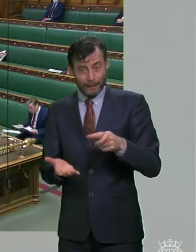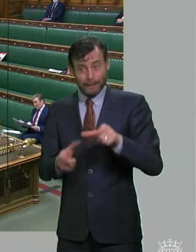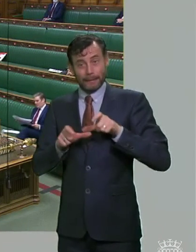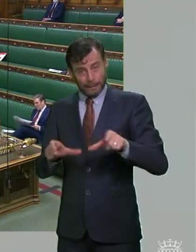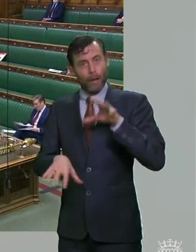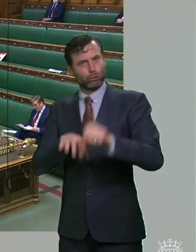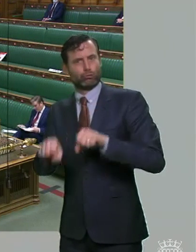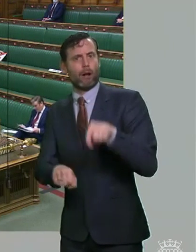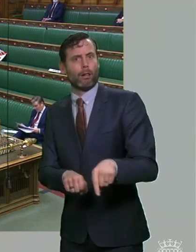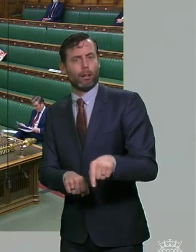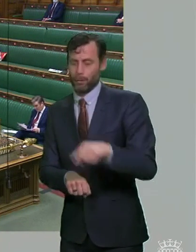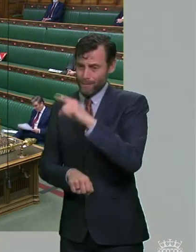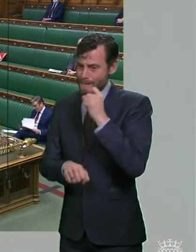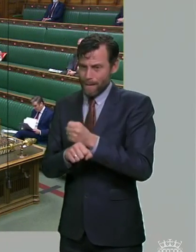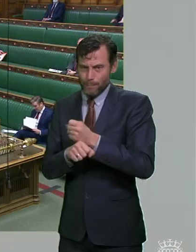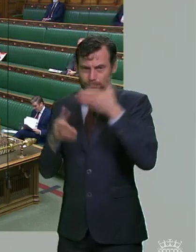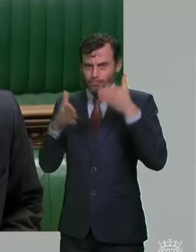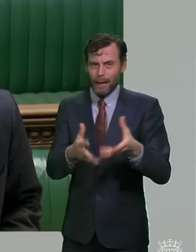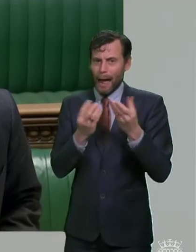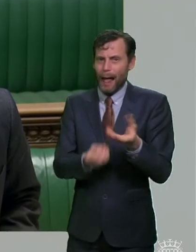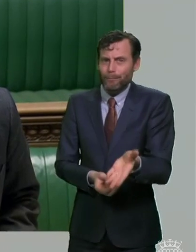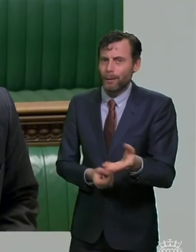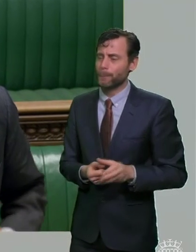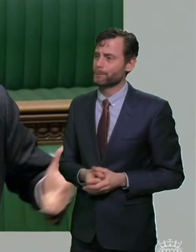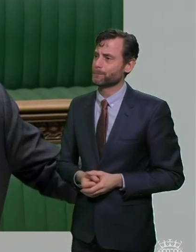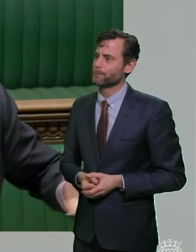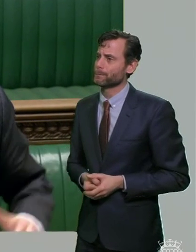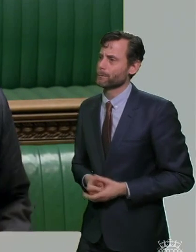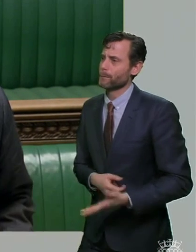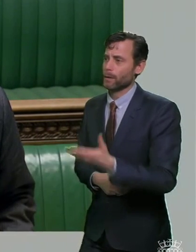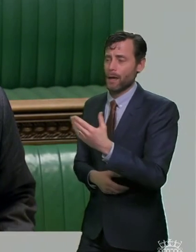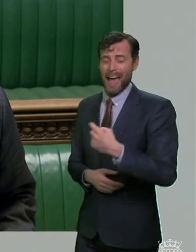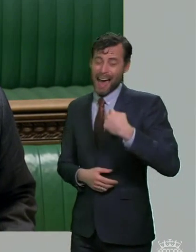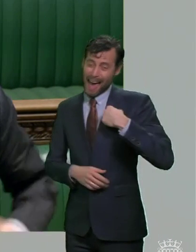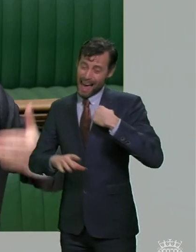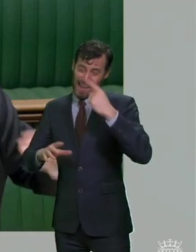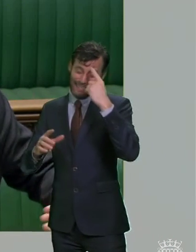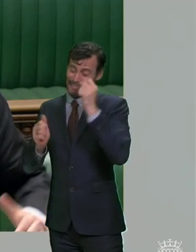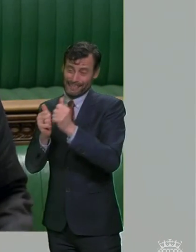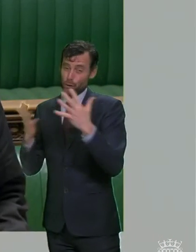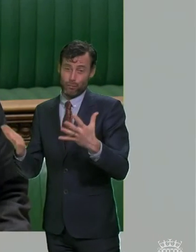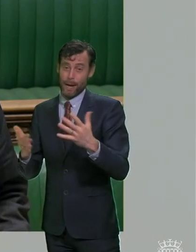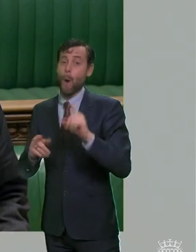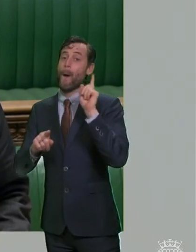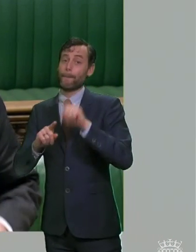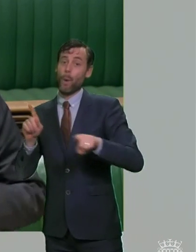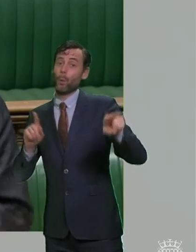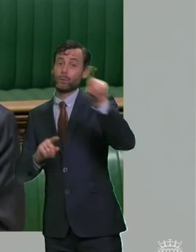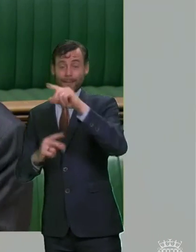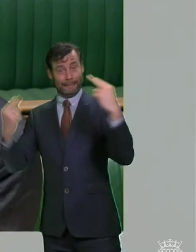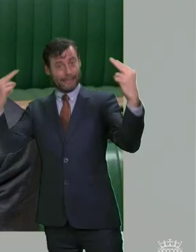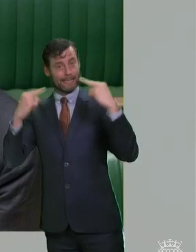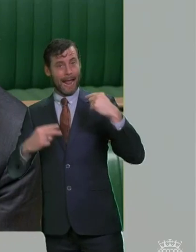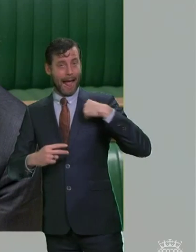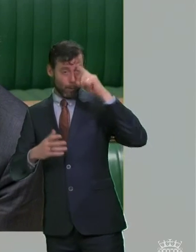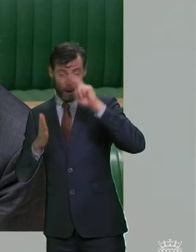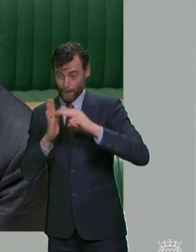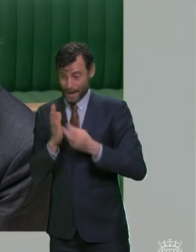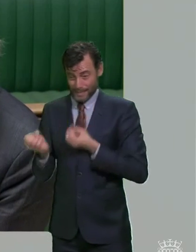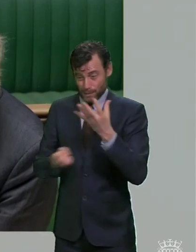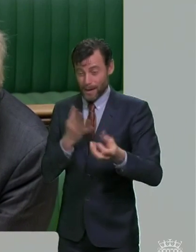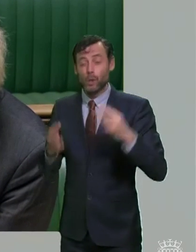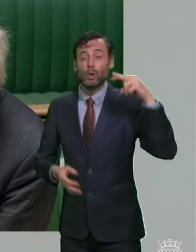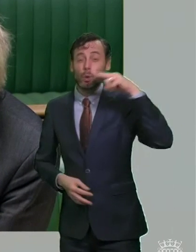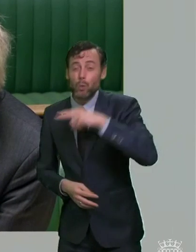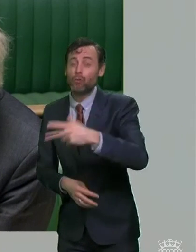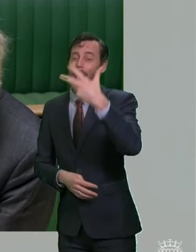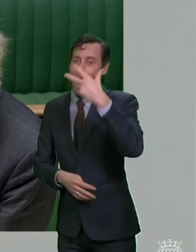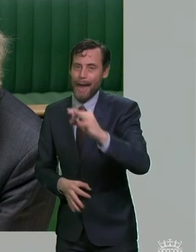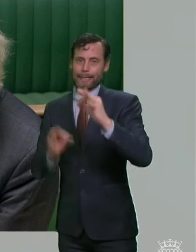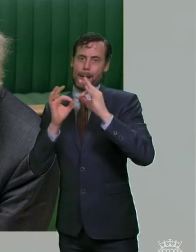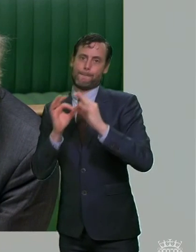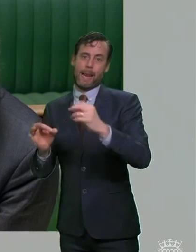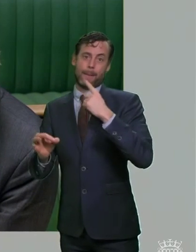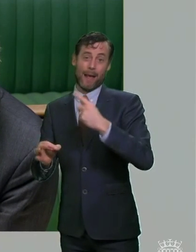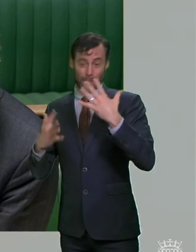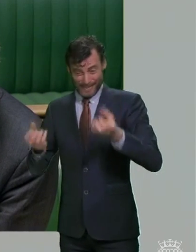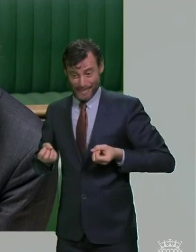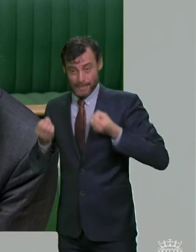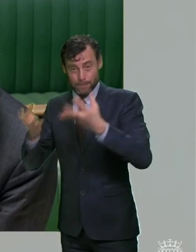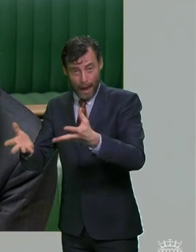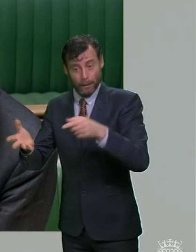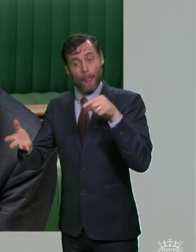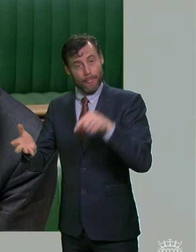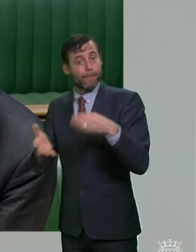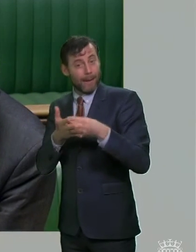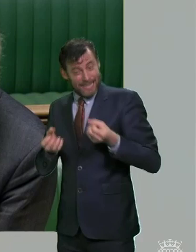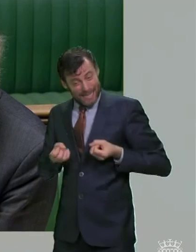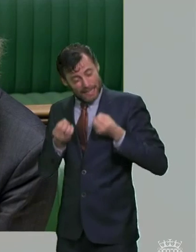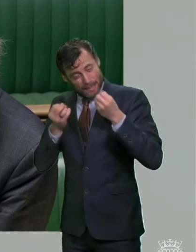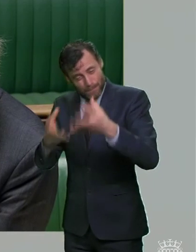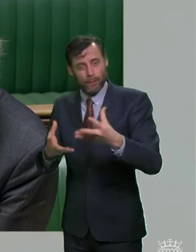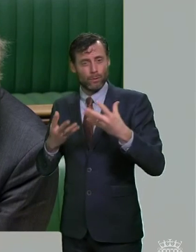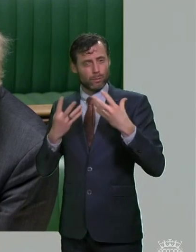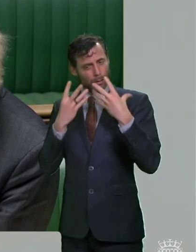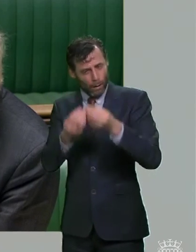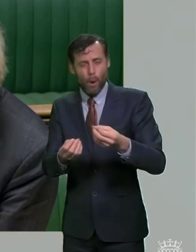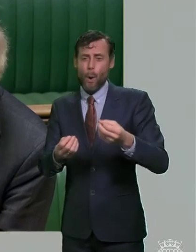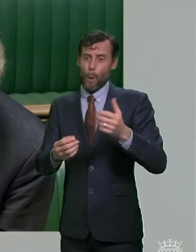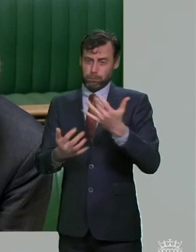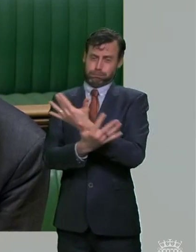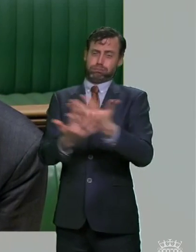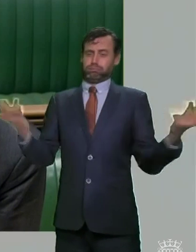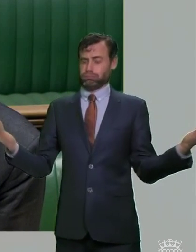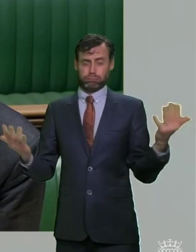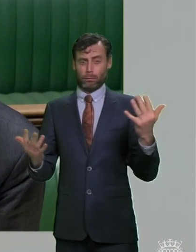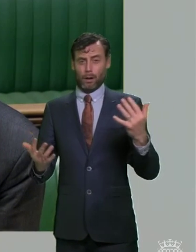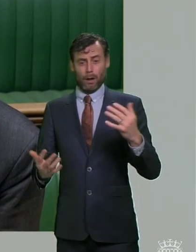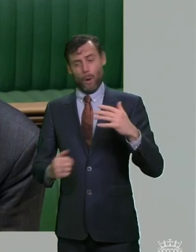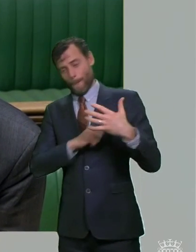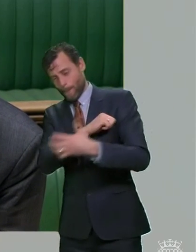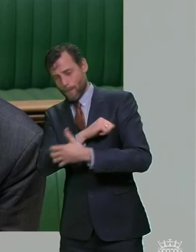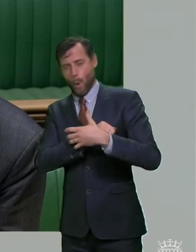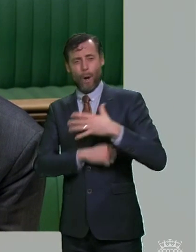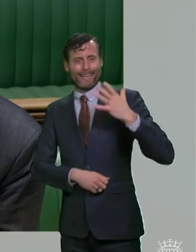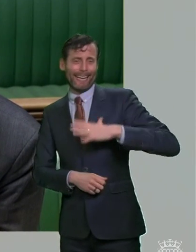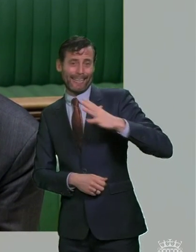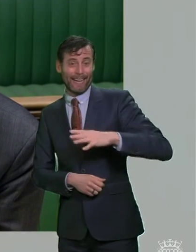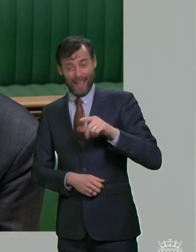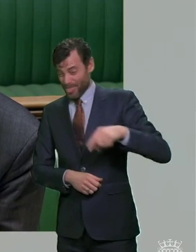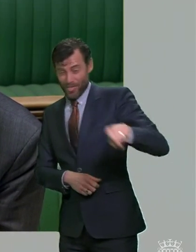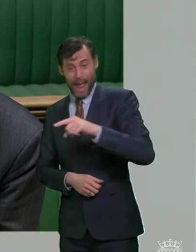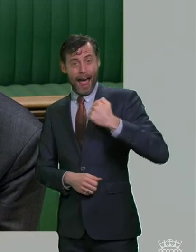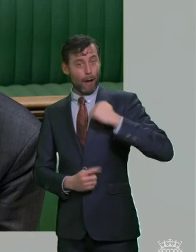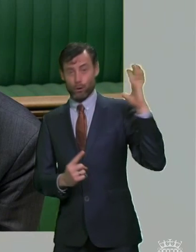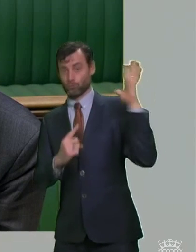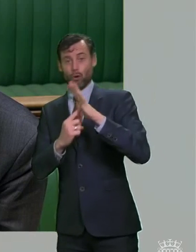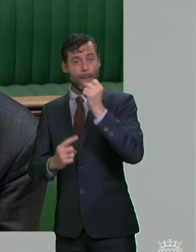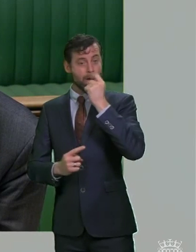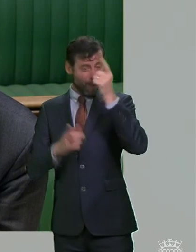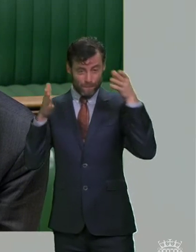Actually, I think that most people looking at what we have done throughout the pandemic and looking at the £280 billion package of support can see that it is the poorest and neediest in society—those on the lowest incomes—who have been at the top of the Government’s priorities, and that is quite right.